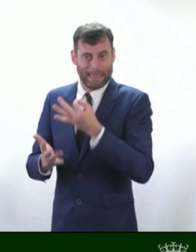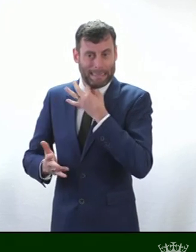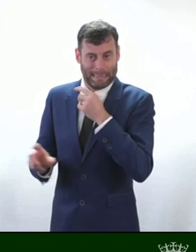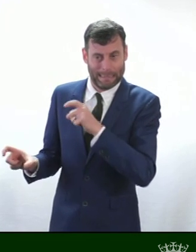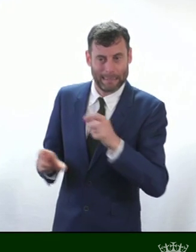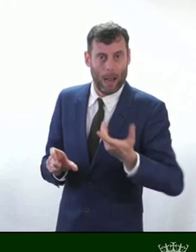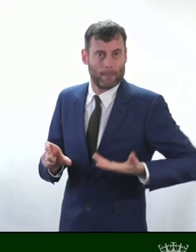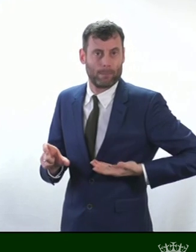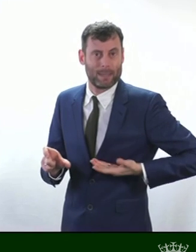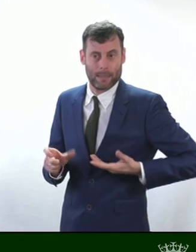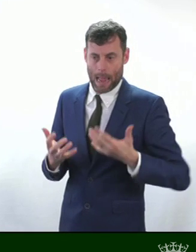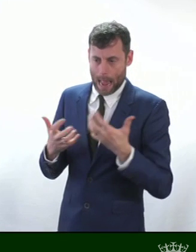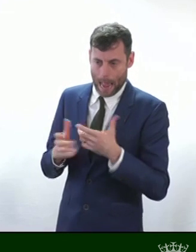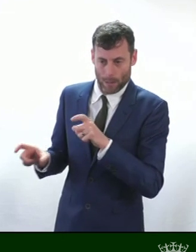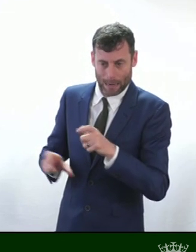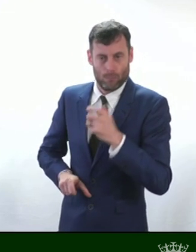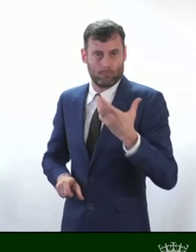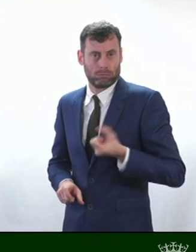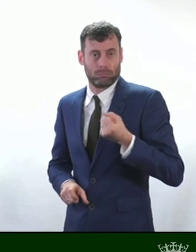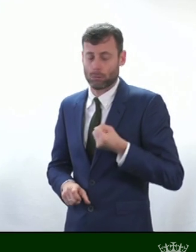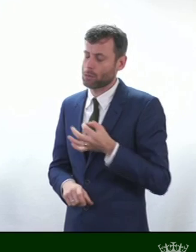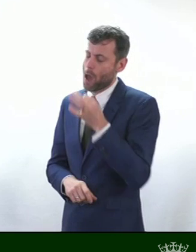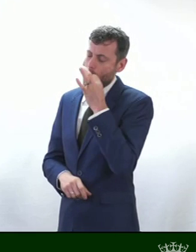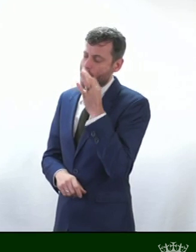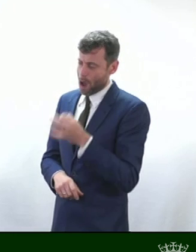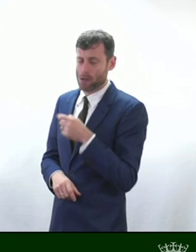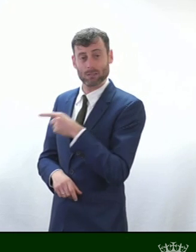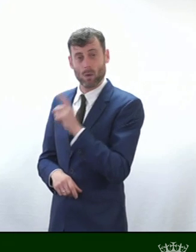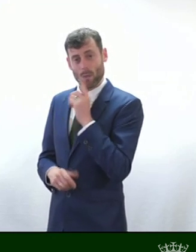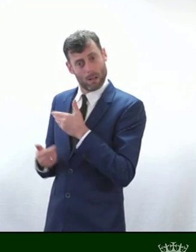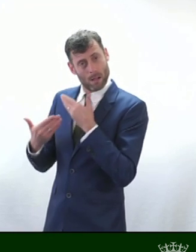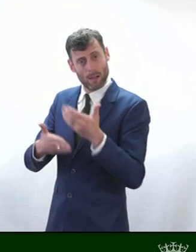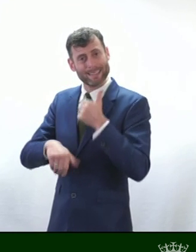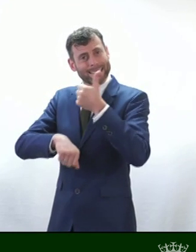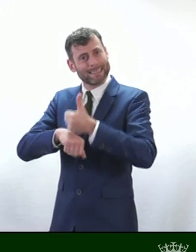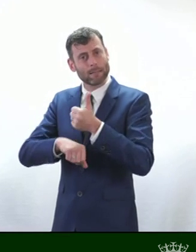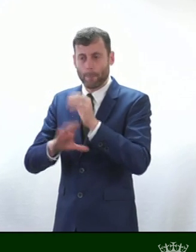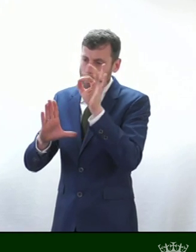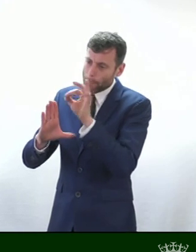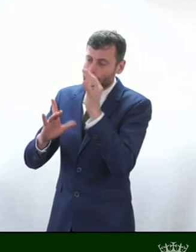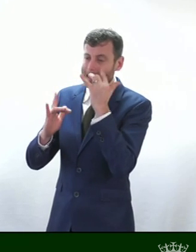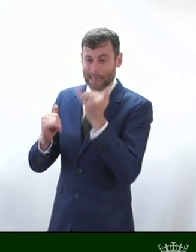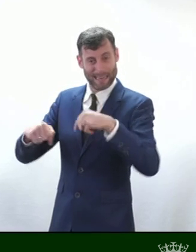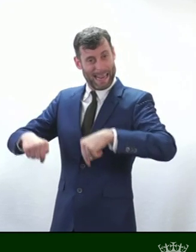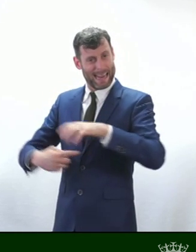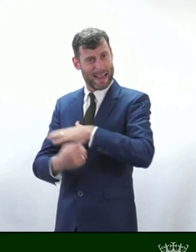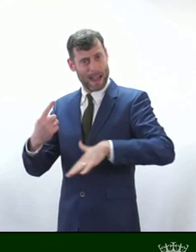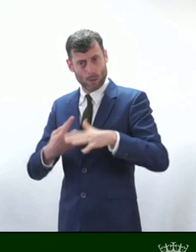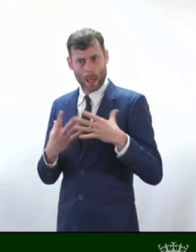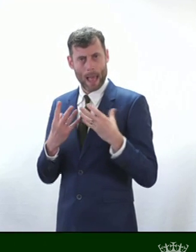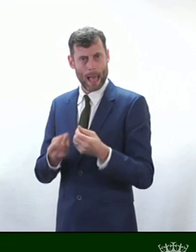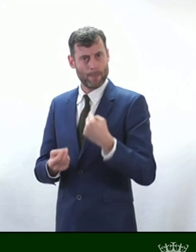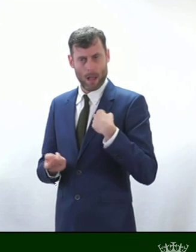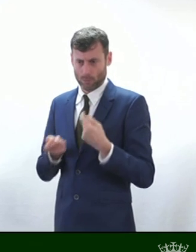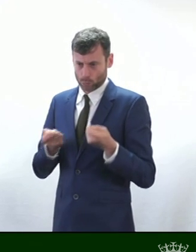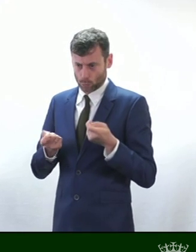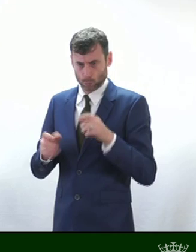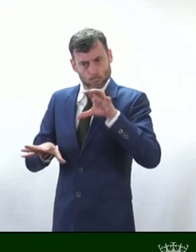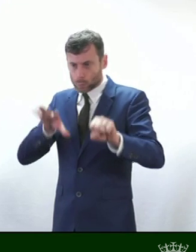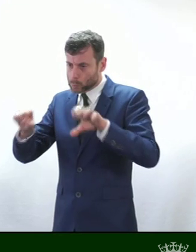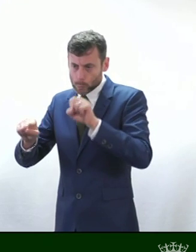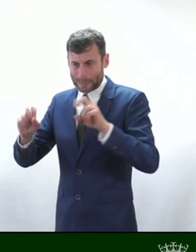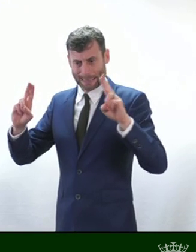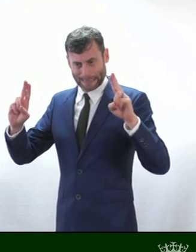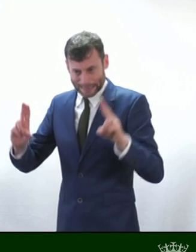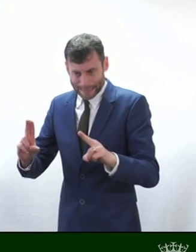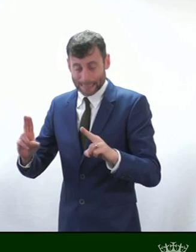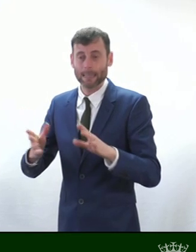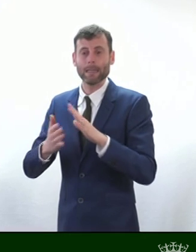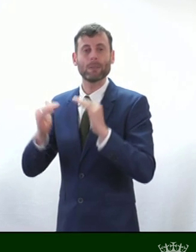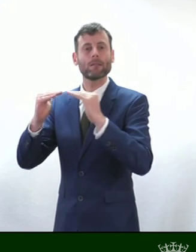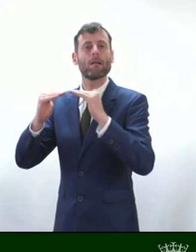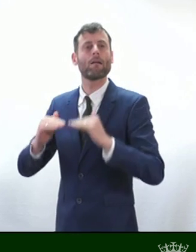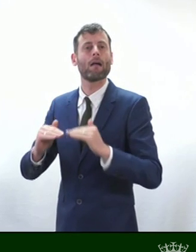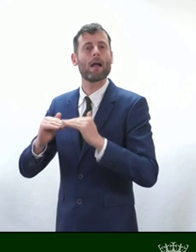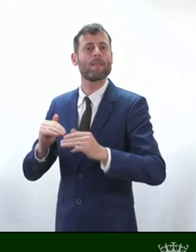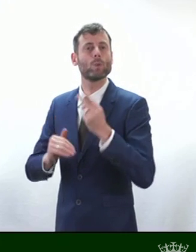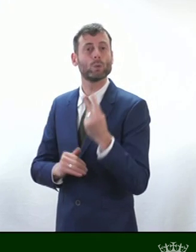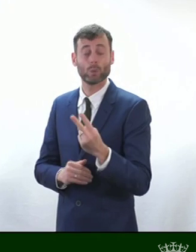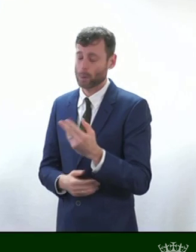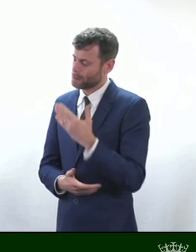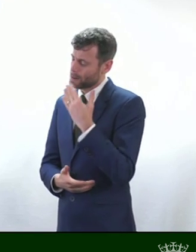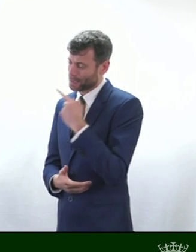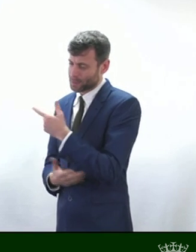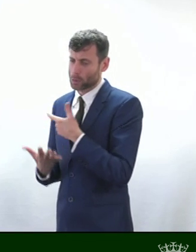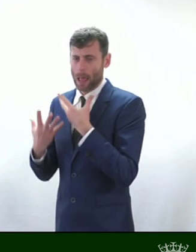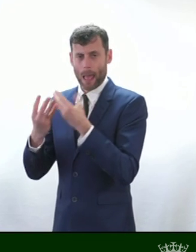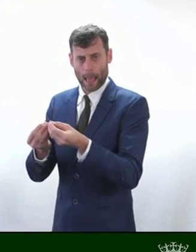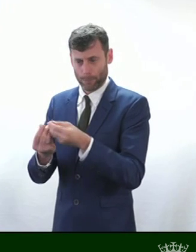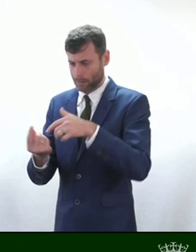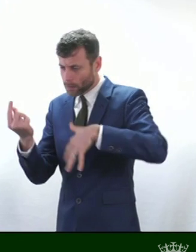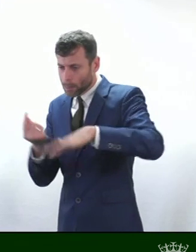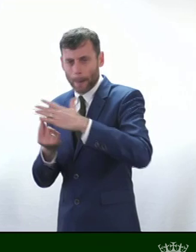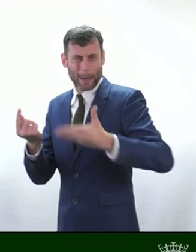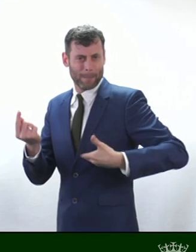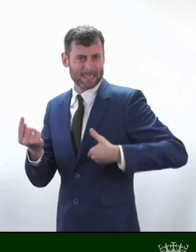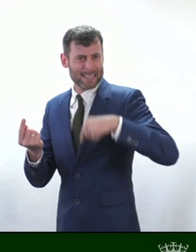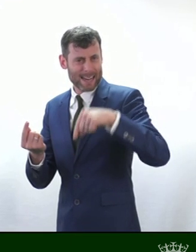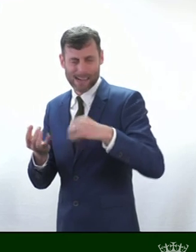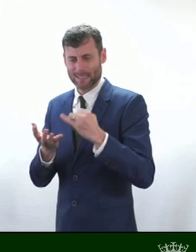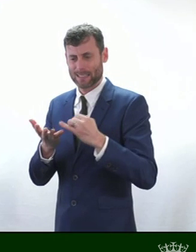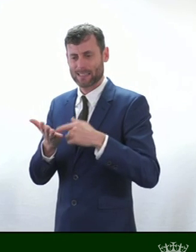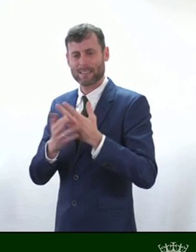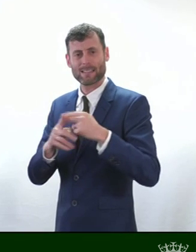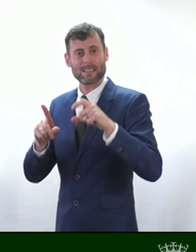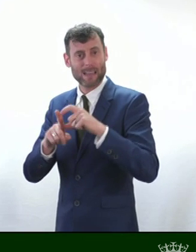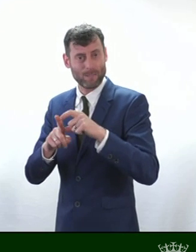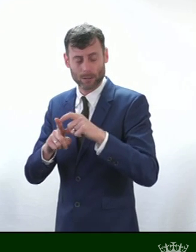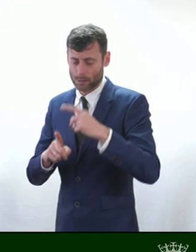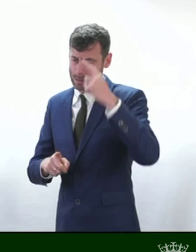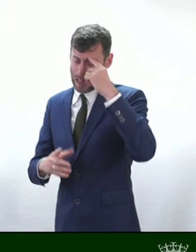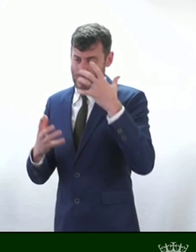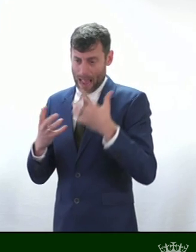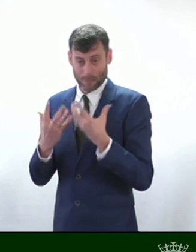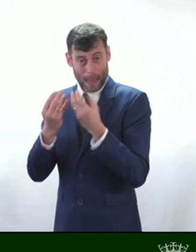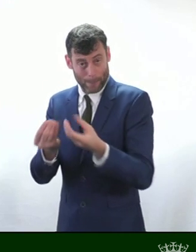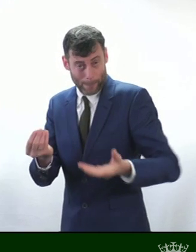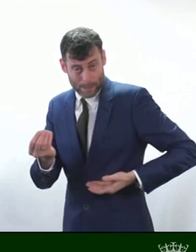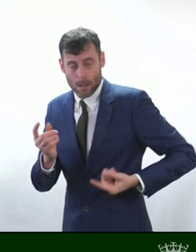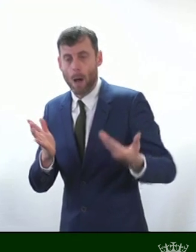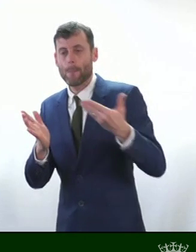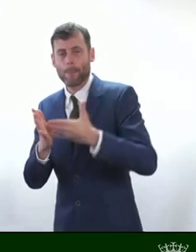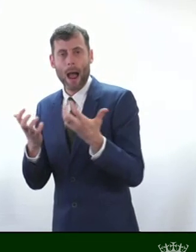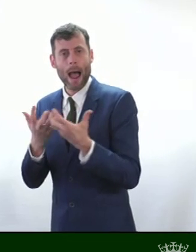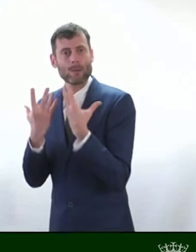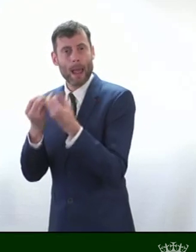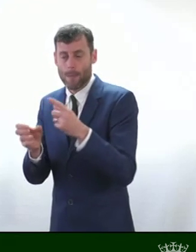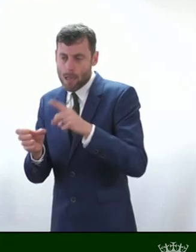So will the Prime Minister commit to providing sufficient testing in Staffordshire to help us to get out of tier 3 as soon as possible, and will he assure me that he will do all he can to support businesses and protect jobs in Stafford, as well as creating new employment opportunities for young people after 31 December?